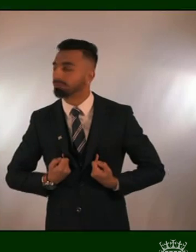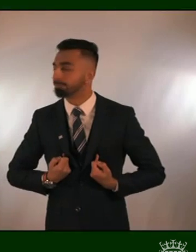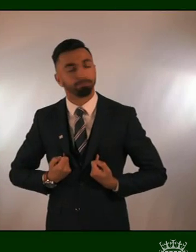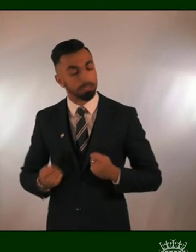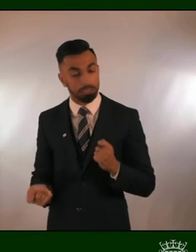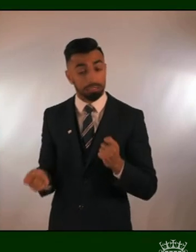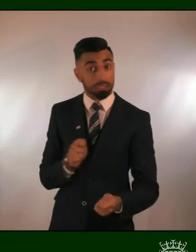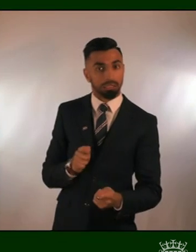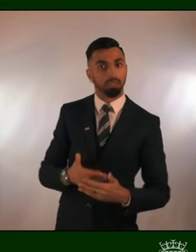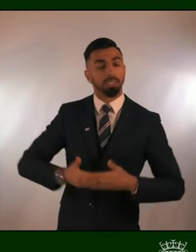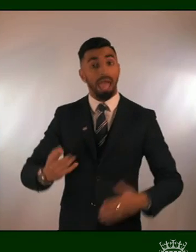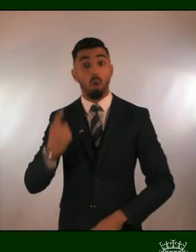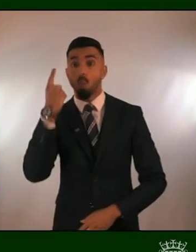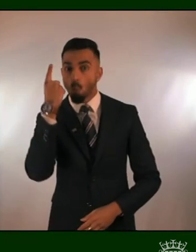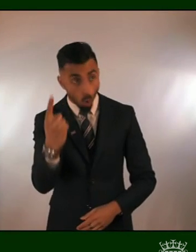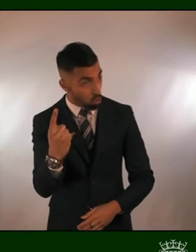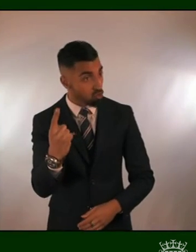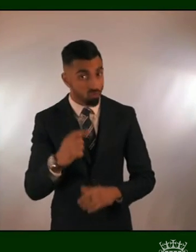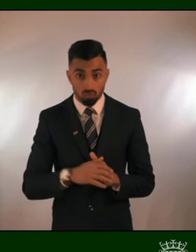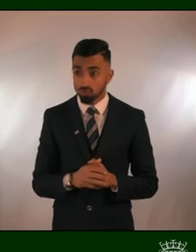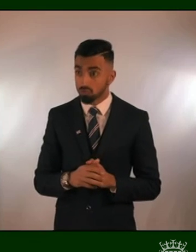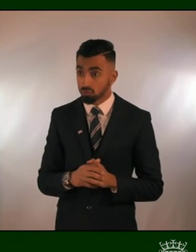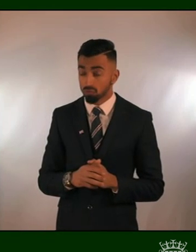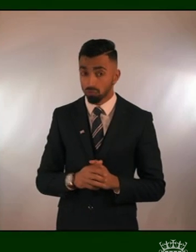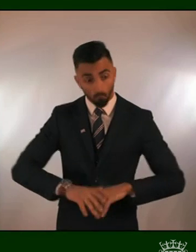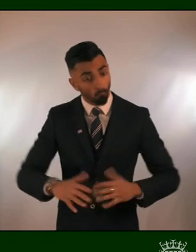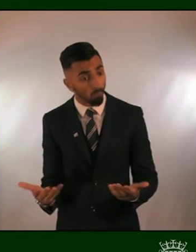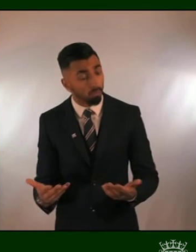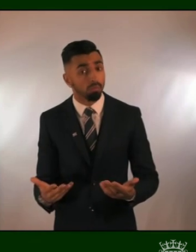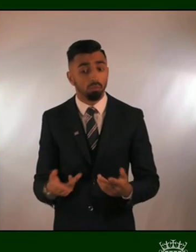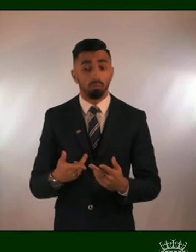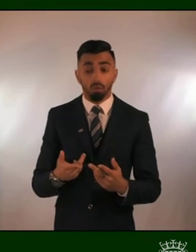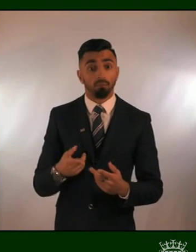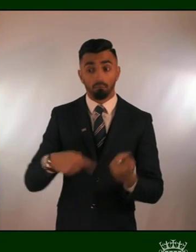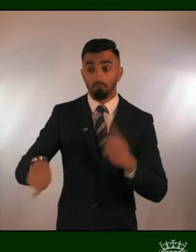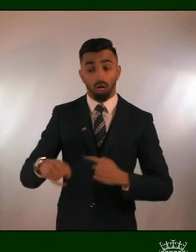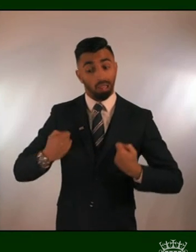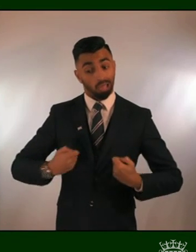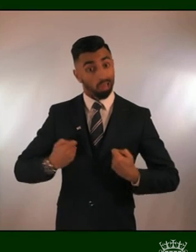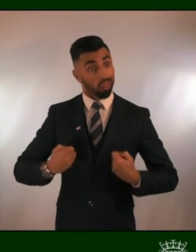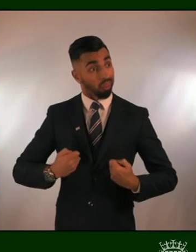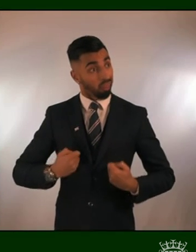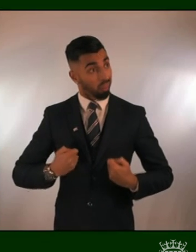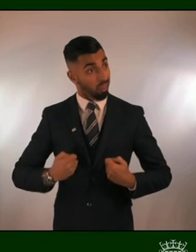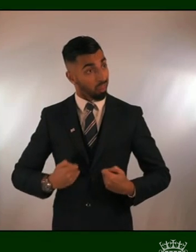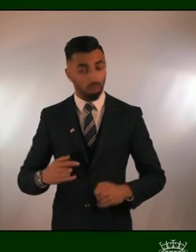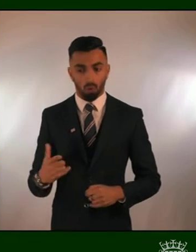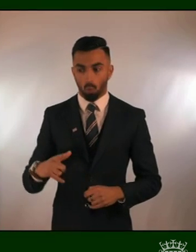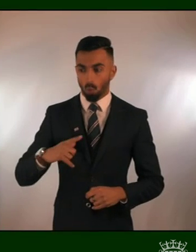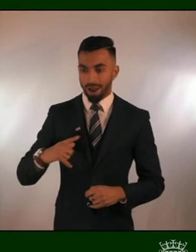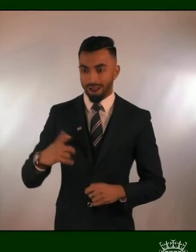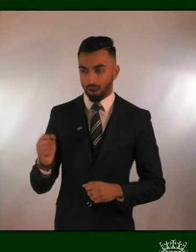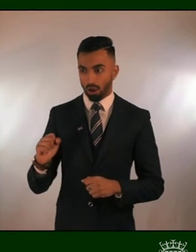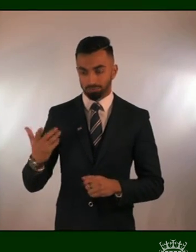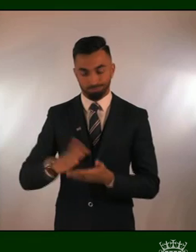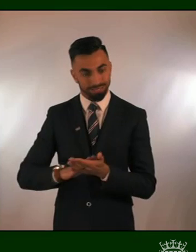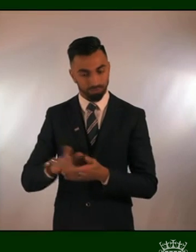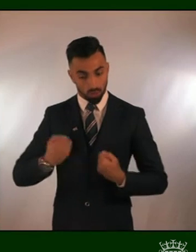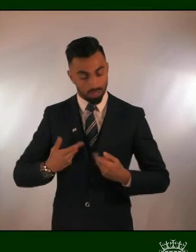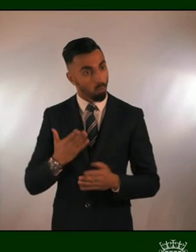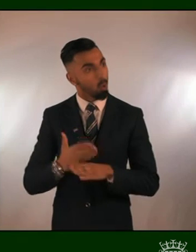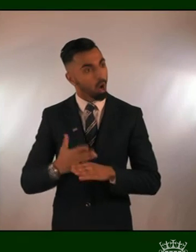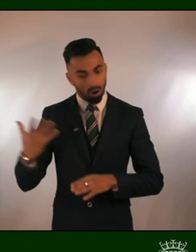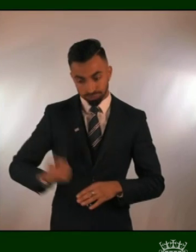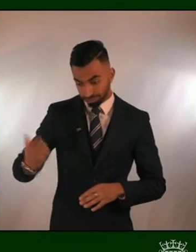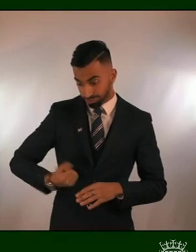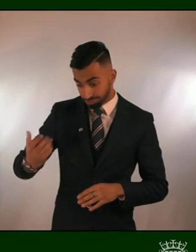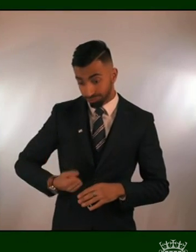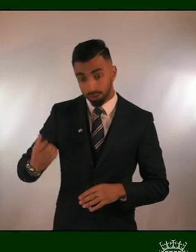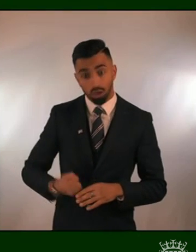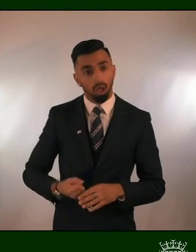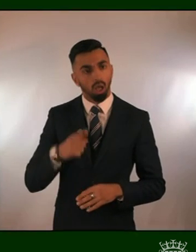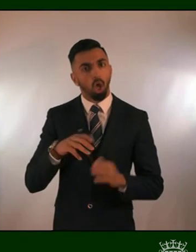To make sure that time spent off work due to sickness is reflected in people’s benefits, I am also temporarily removing the minimum income floor in universal credit.